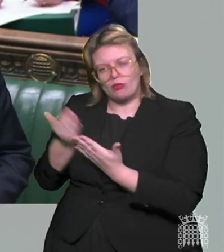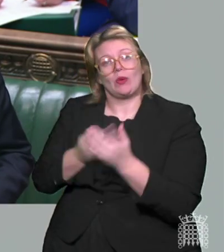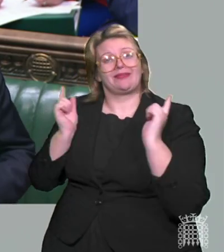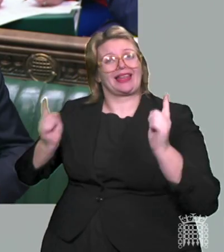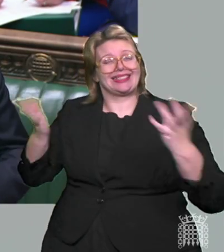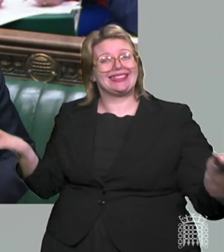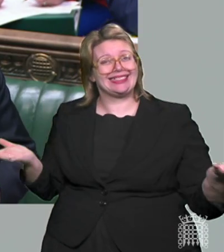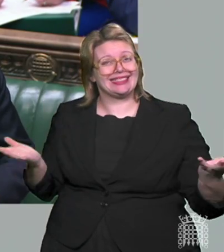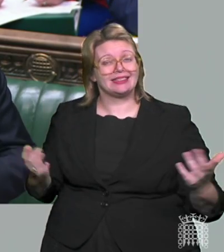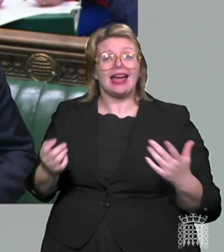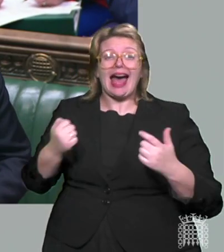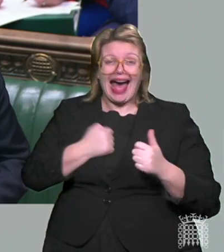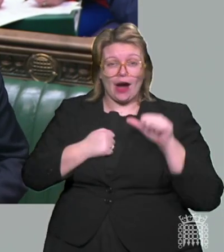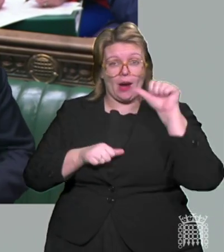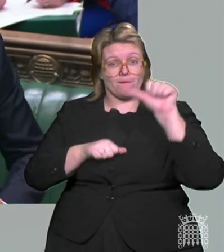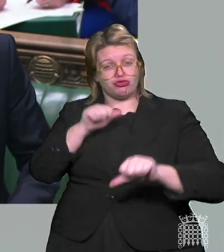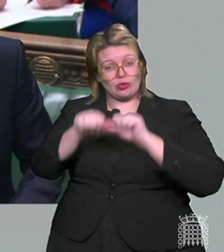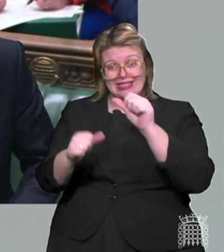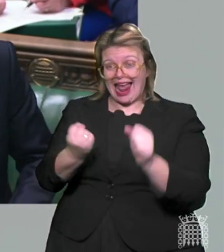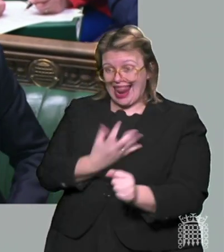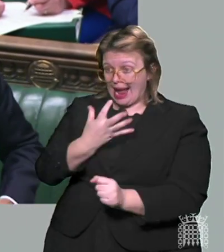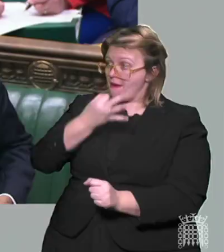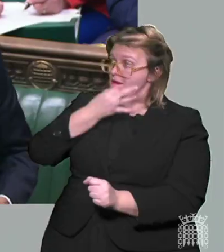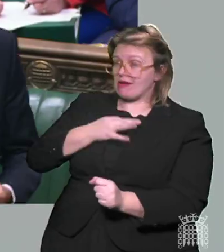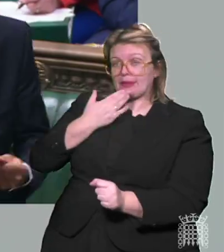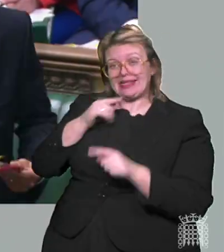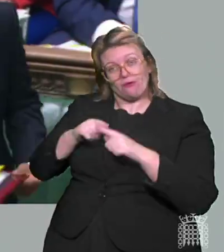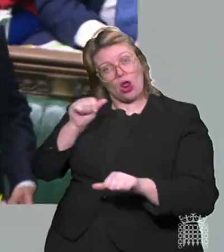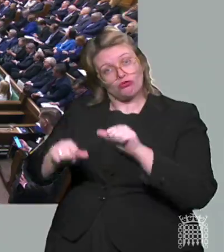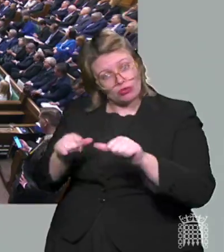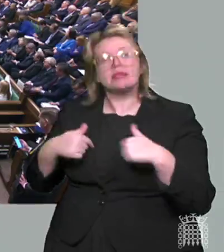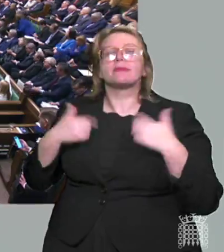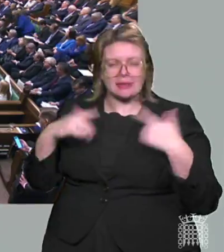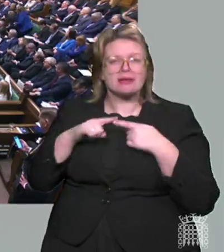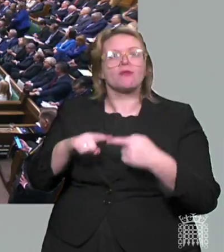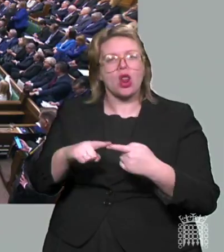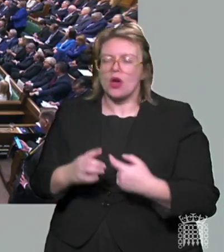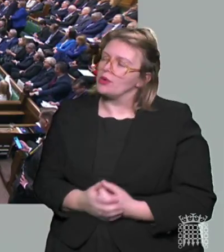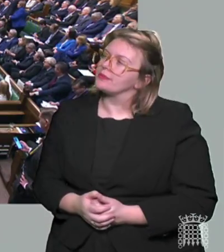That is the process that the Labour party called for, and that is the process that we followed.